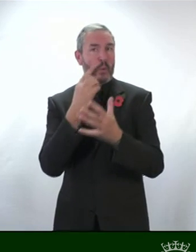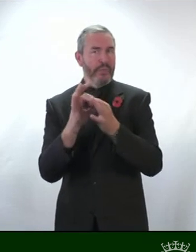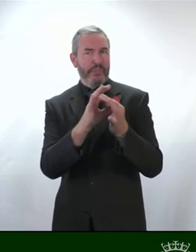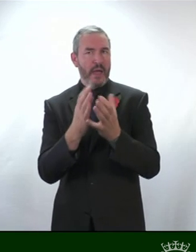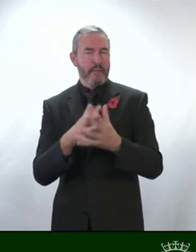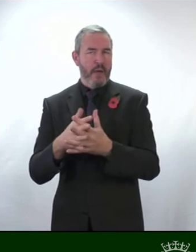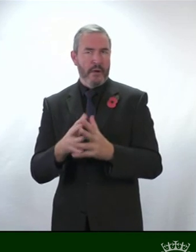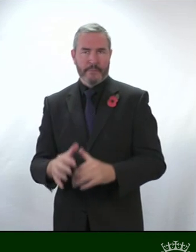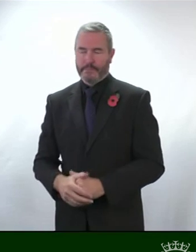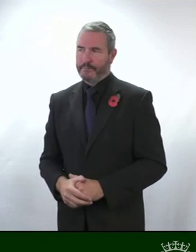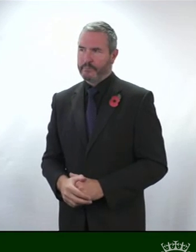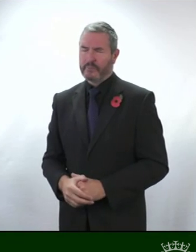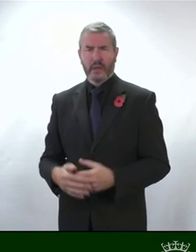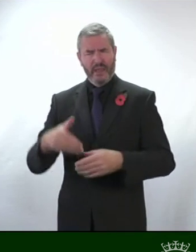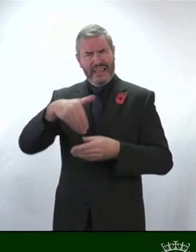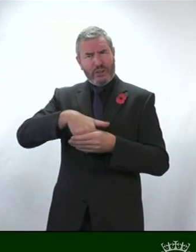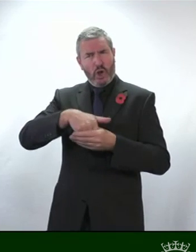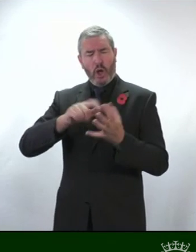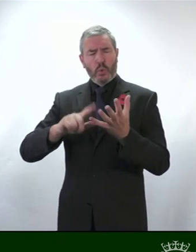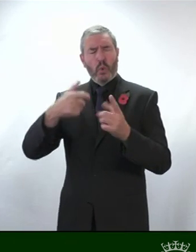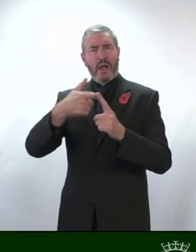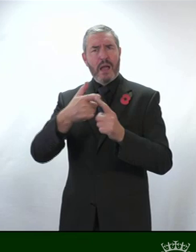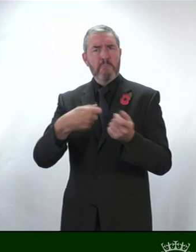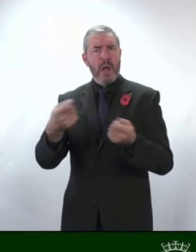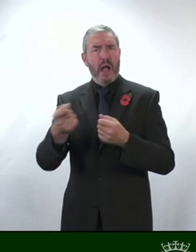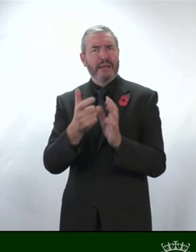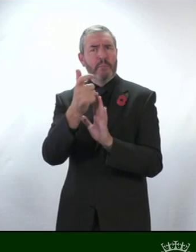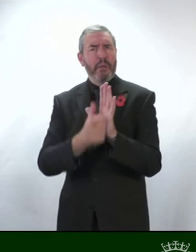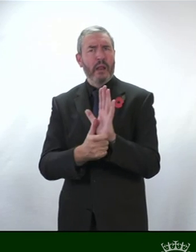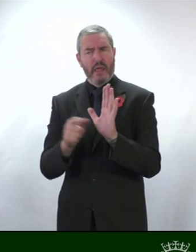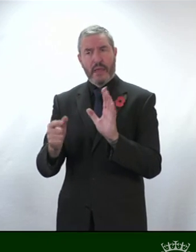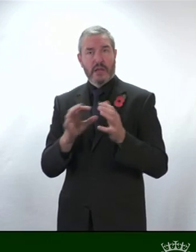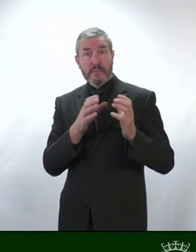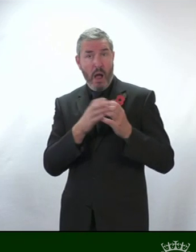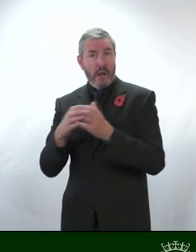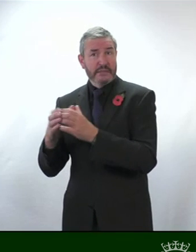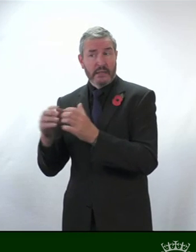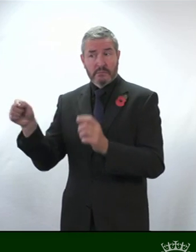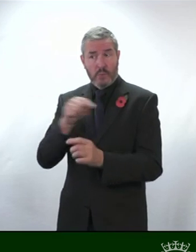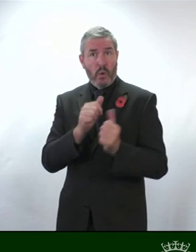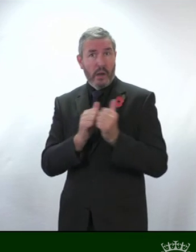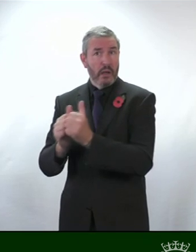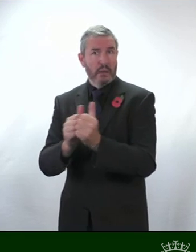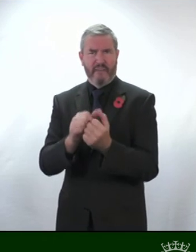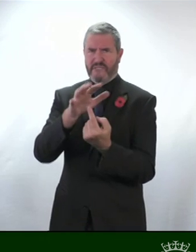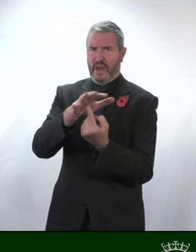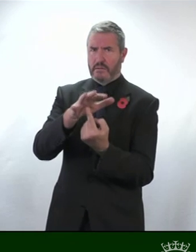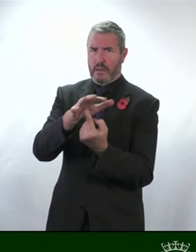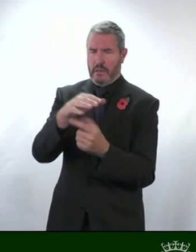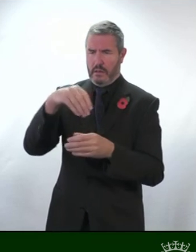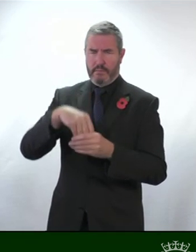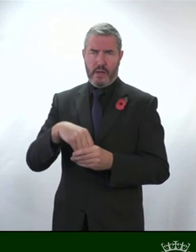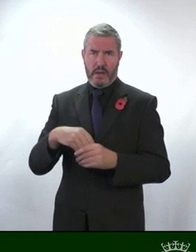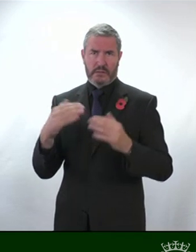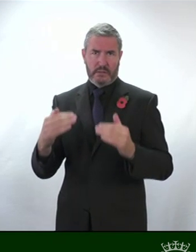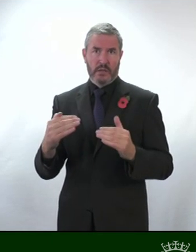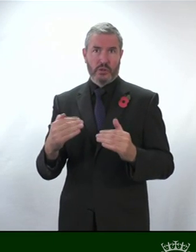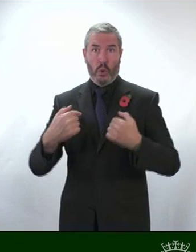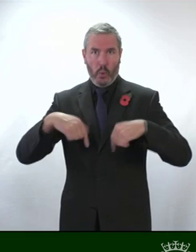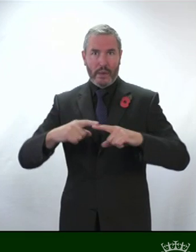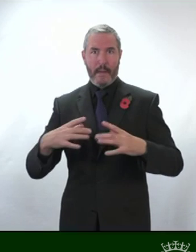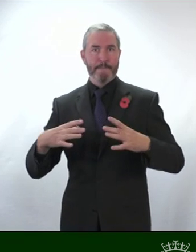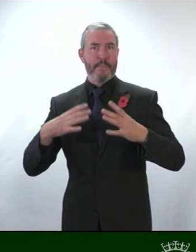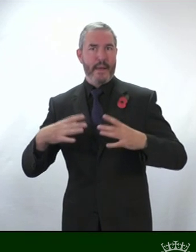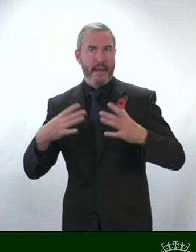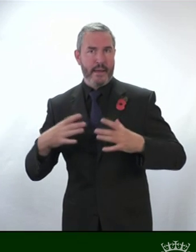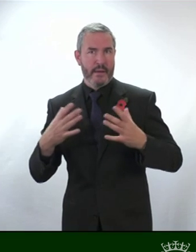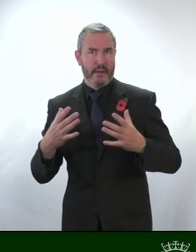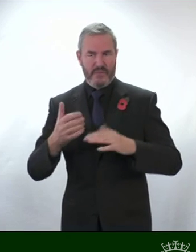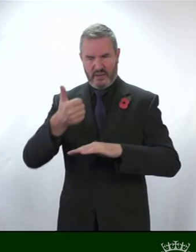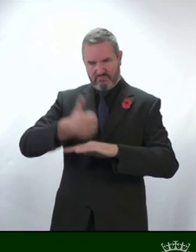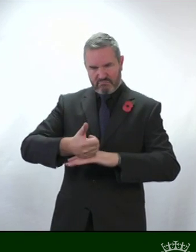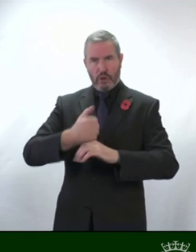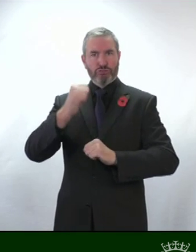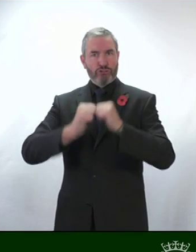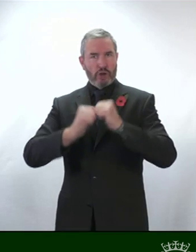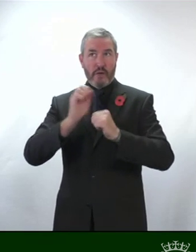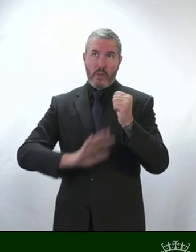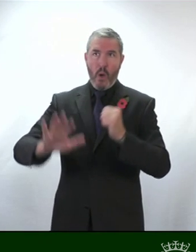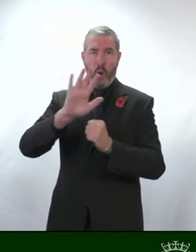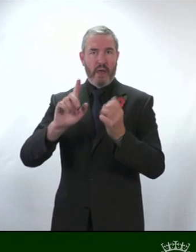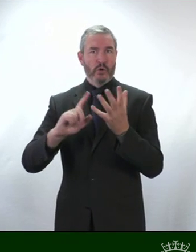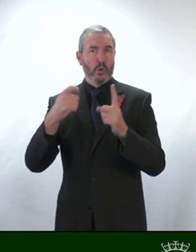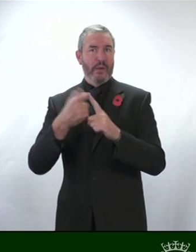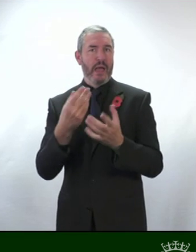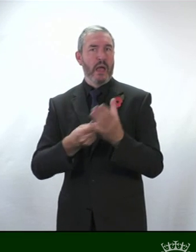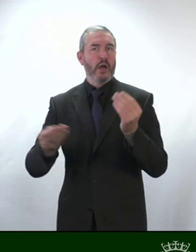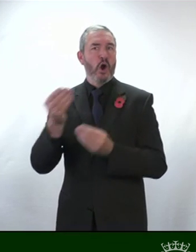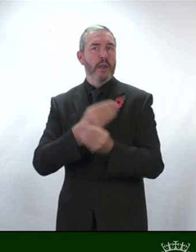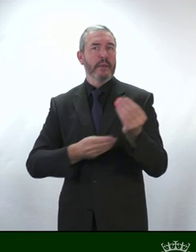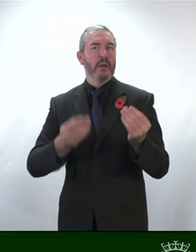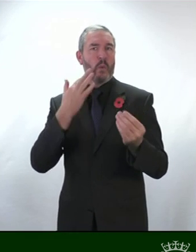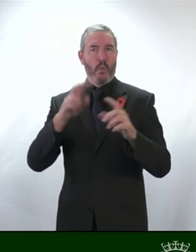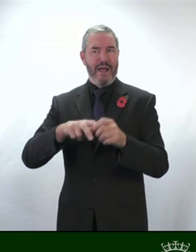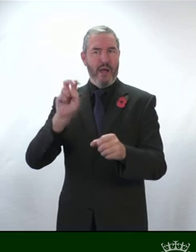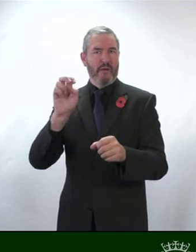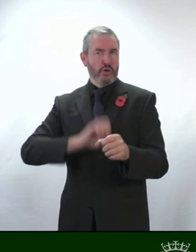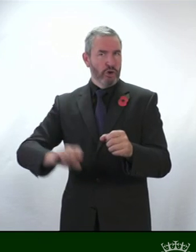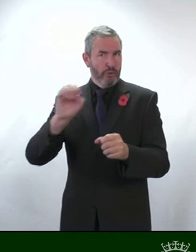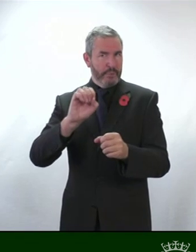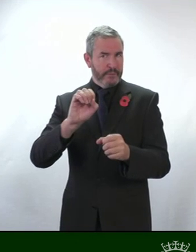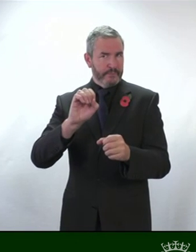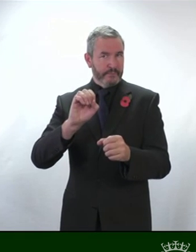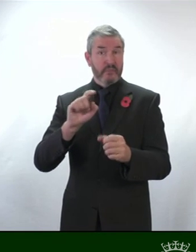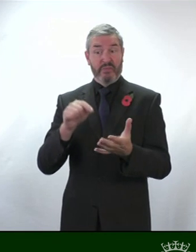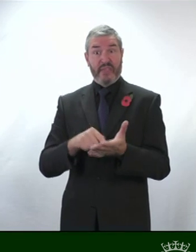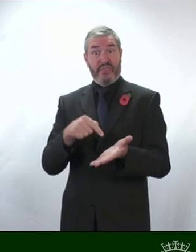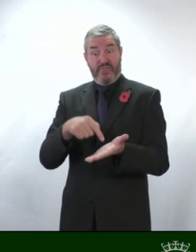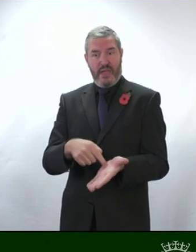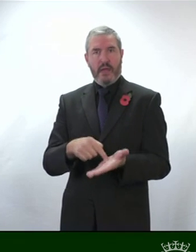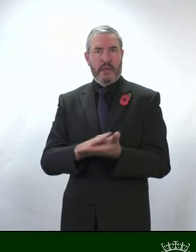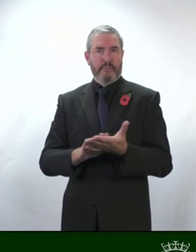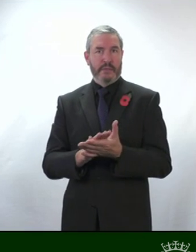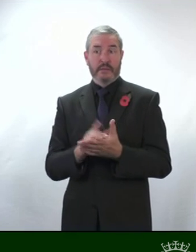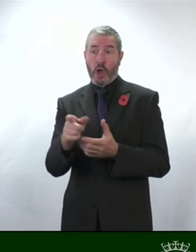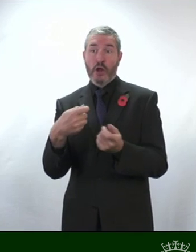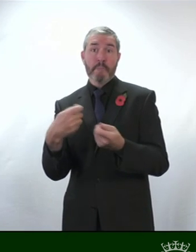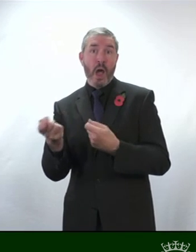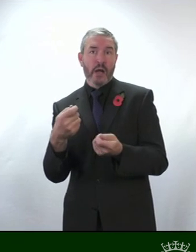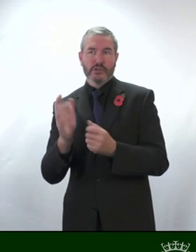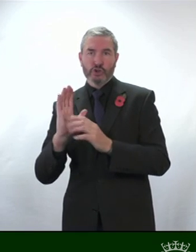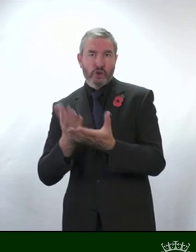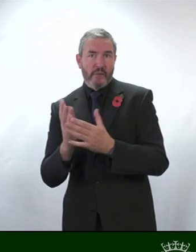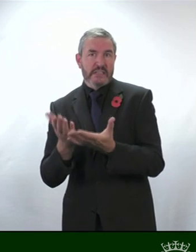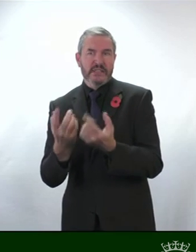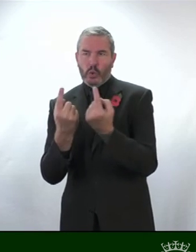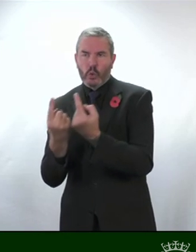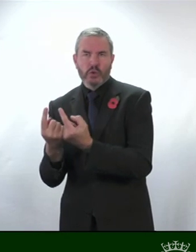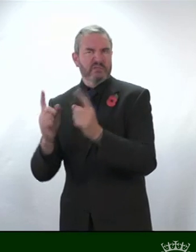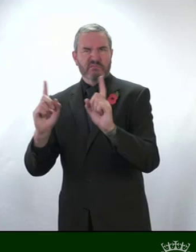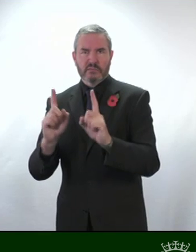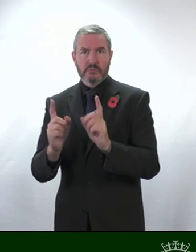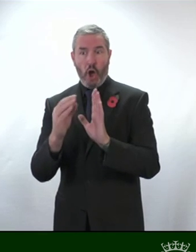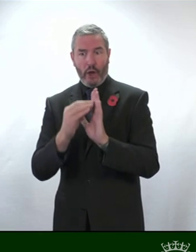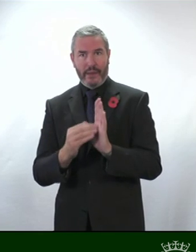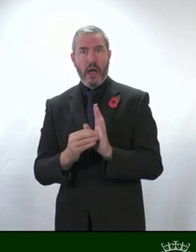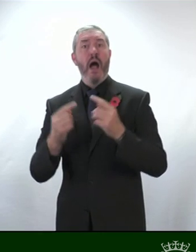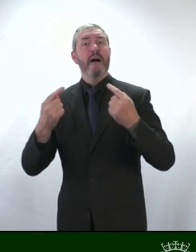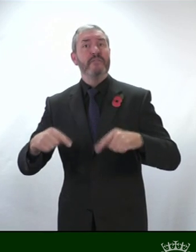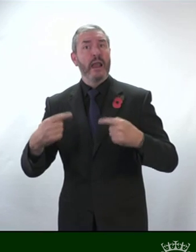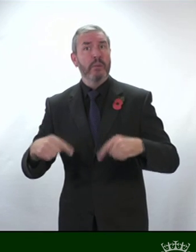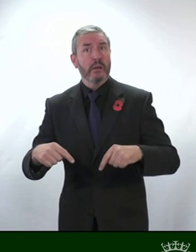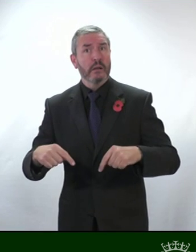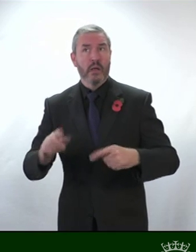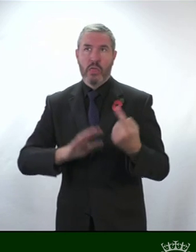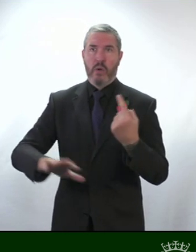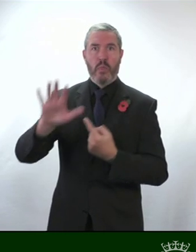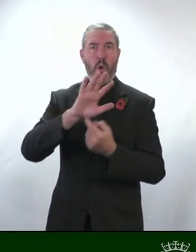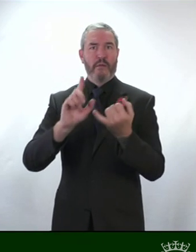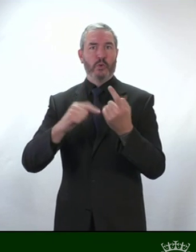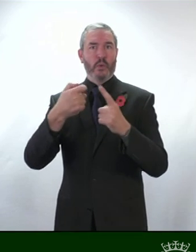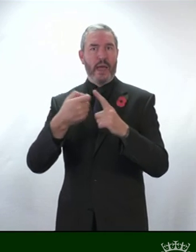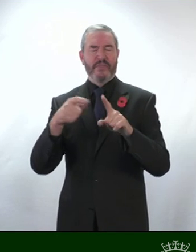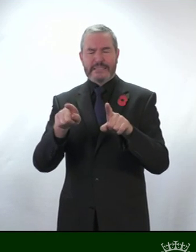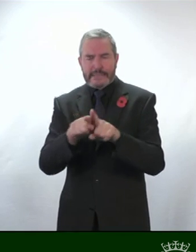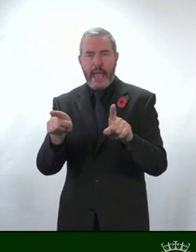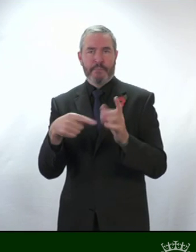The UK Internal Market Bill, which has cross-party support, is a vital part of the armature—the skeletal structure—of the whole UK economy as we leave the European Union, and it ensures that goods and services placed on the market are available throughout the UK on the same terms.